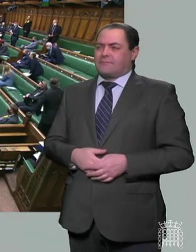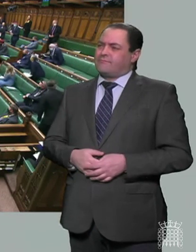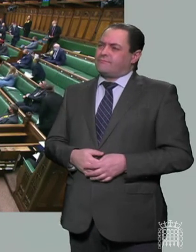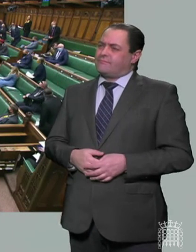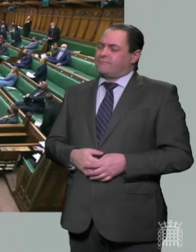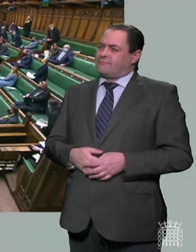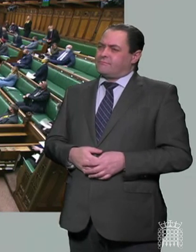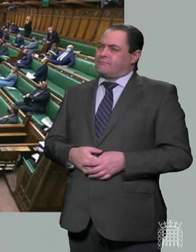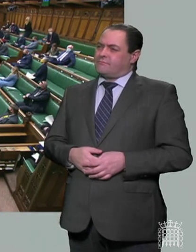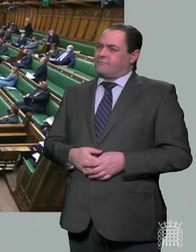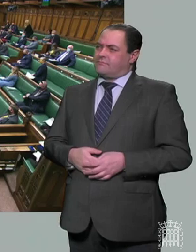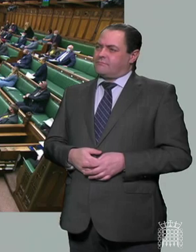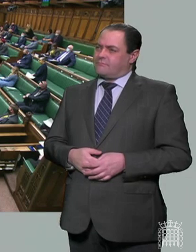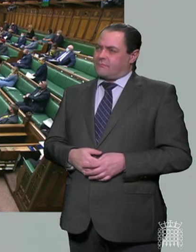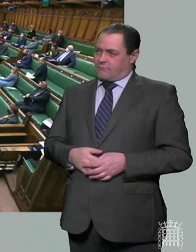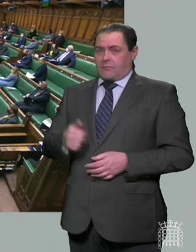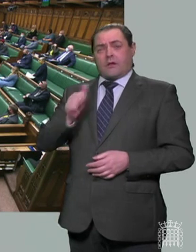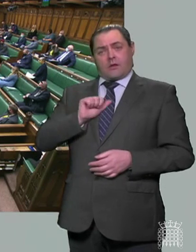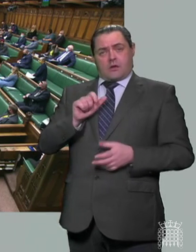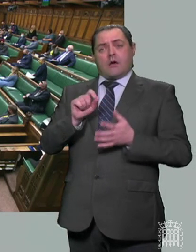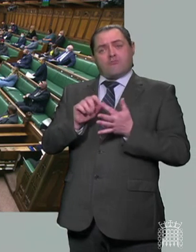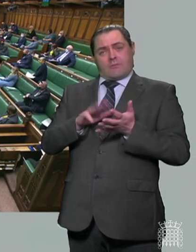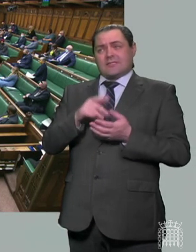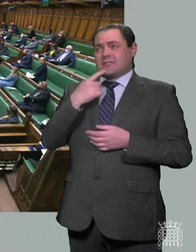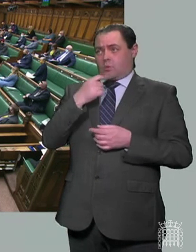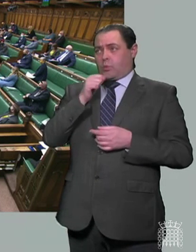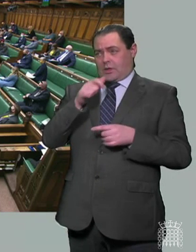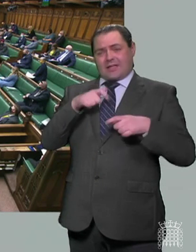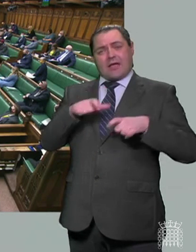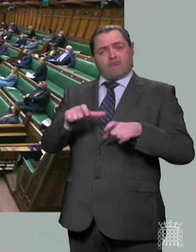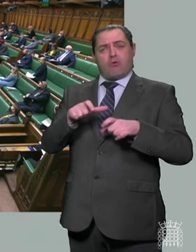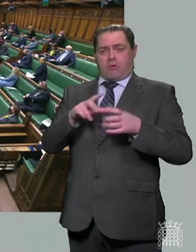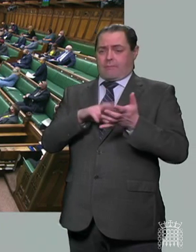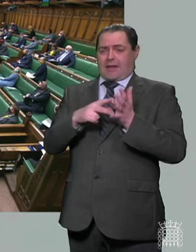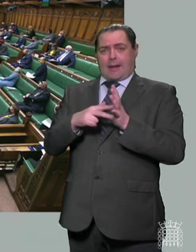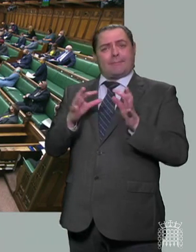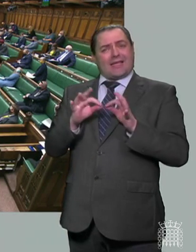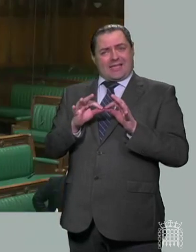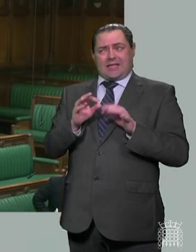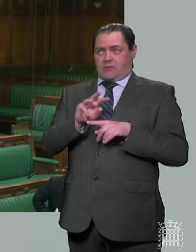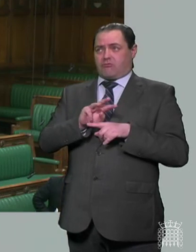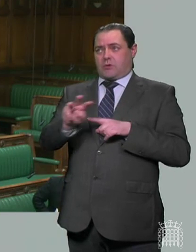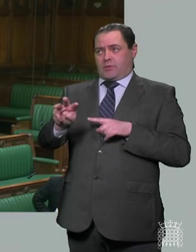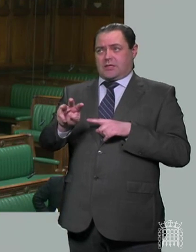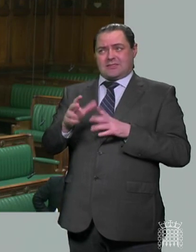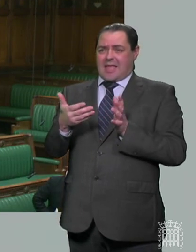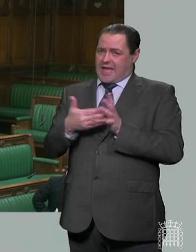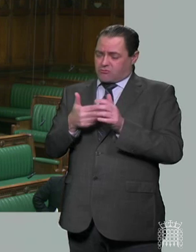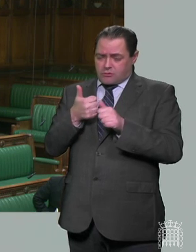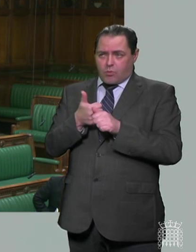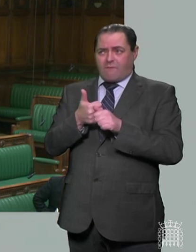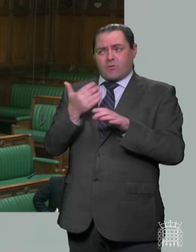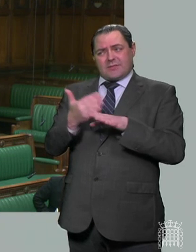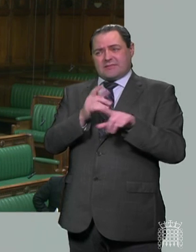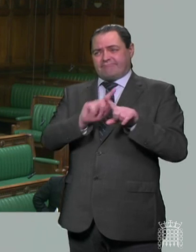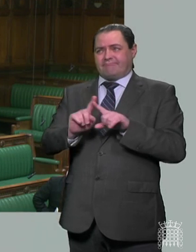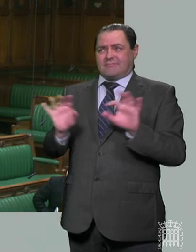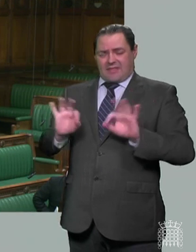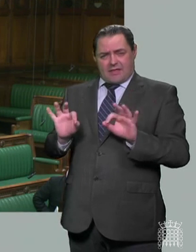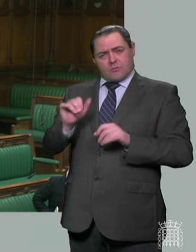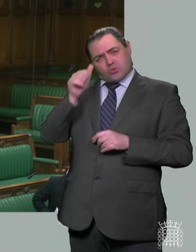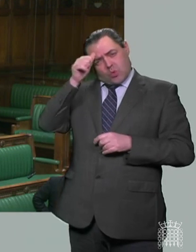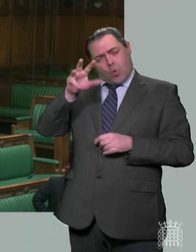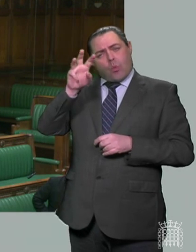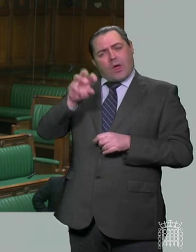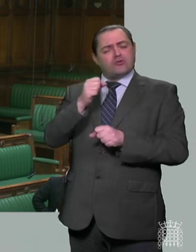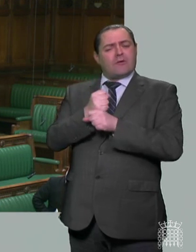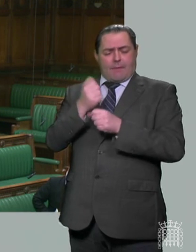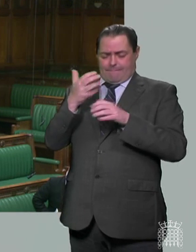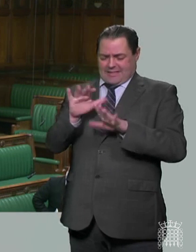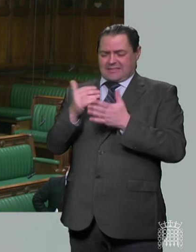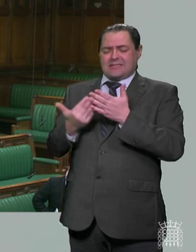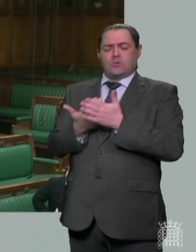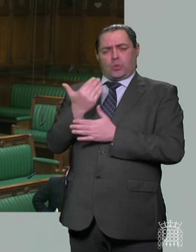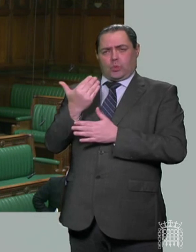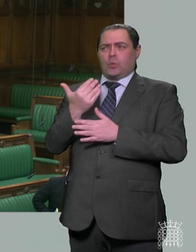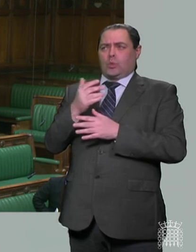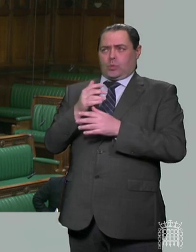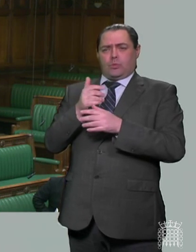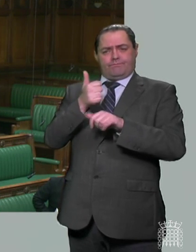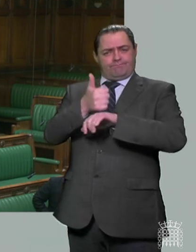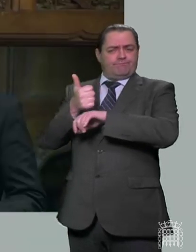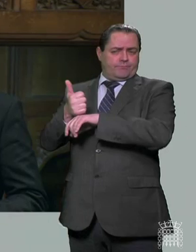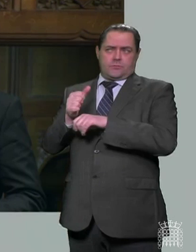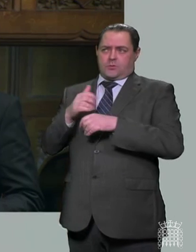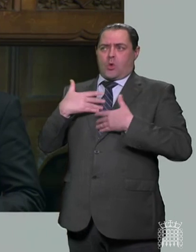The Prime Minister has made his position clear in saying that the Government will see out the current wave with no further restrictions or new support for businesses, but, as he will know, the Government in Wales have implemented new measures to limit the spread of the virus.